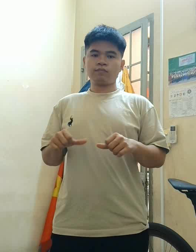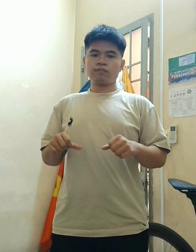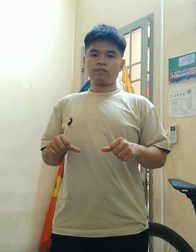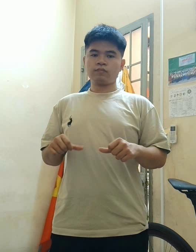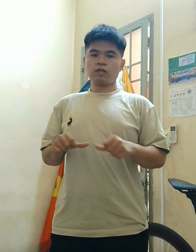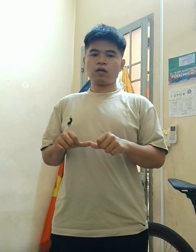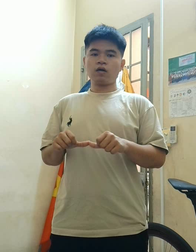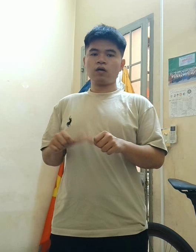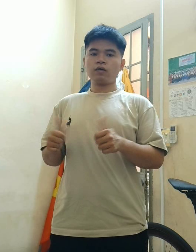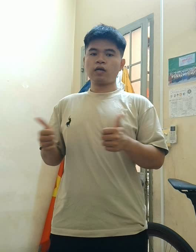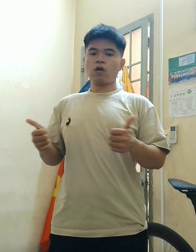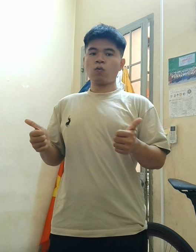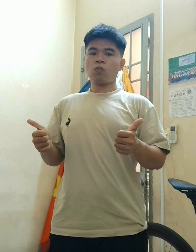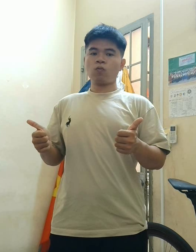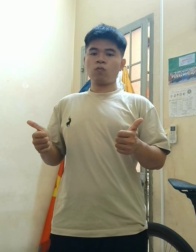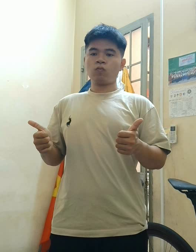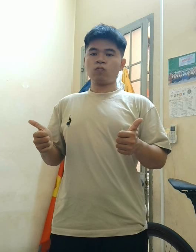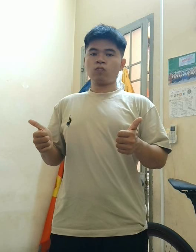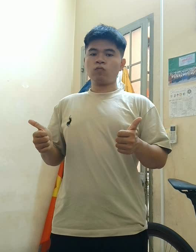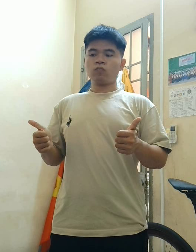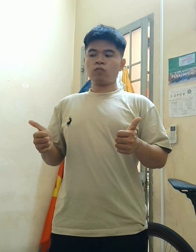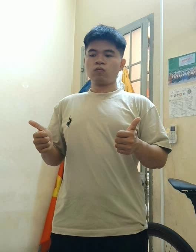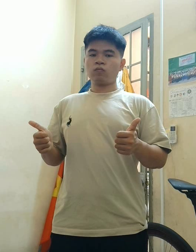o dau